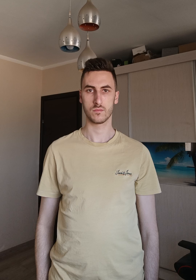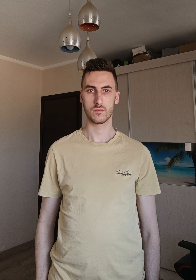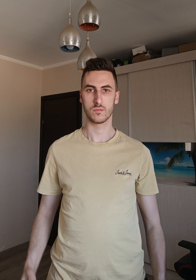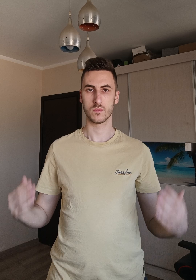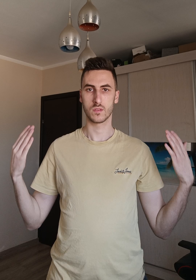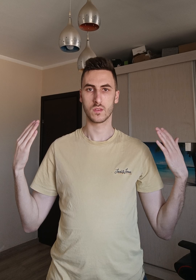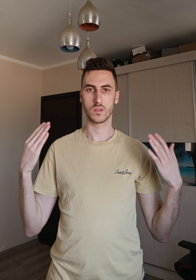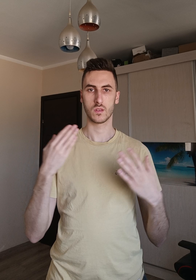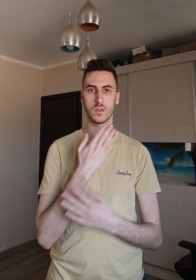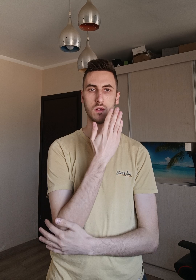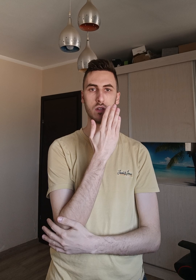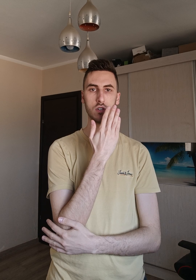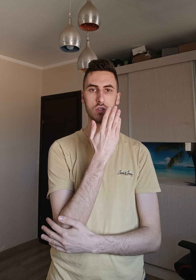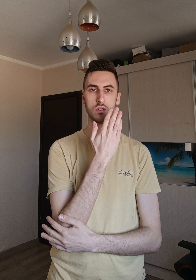חדש